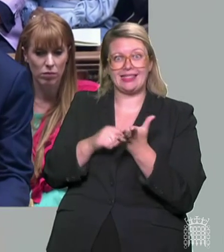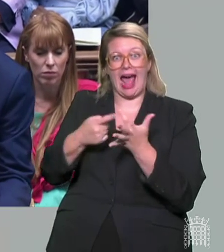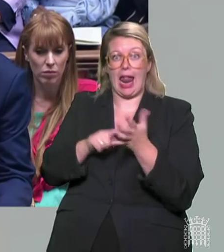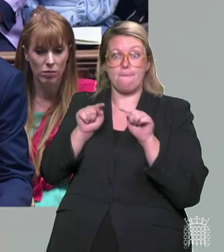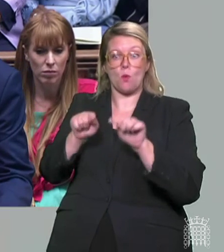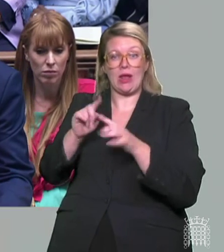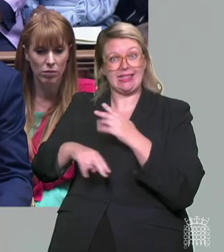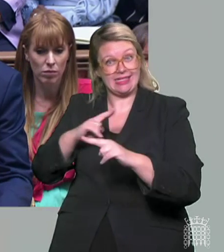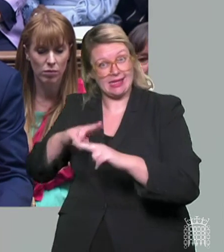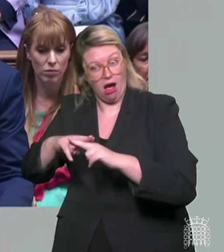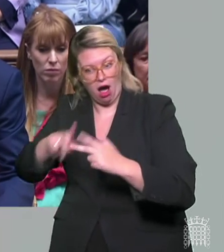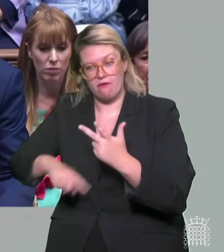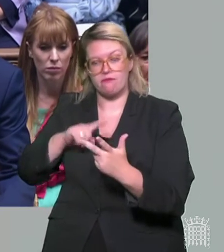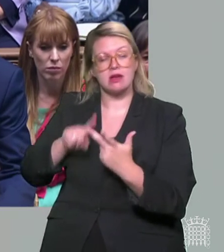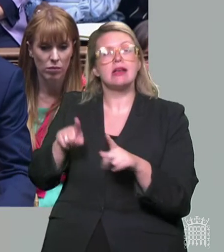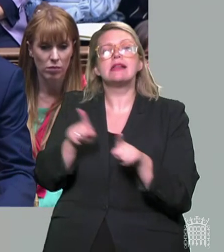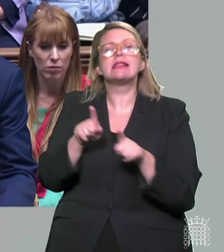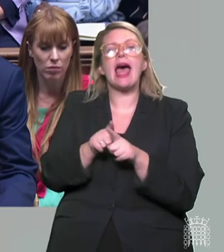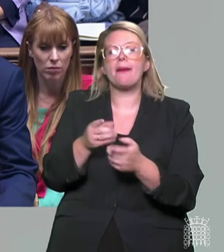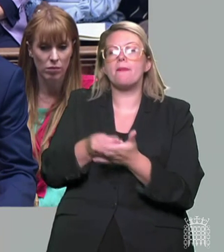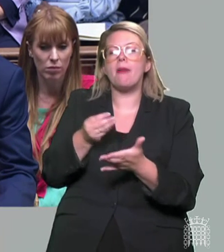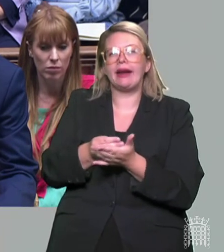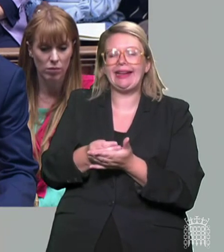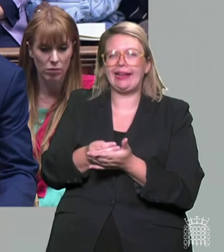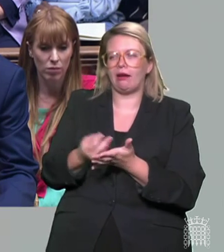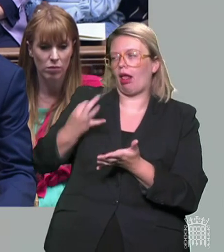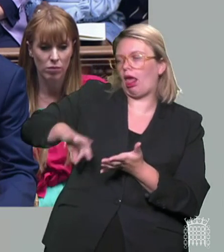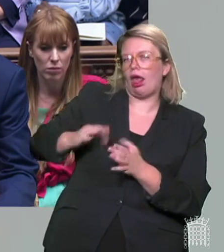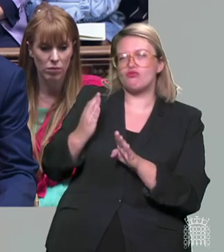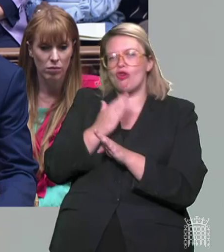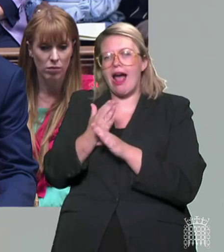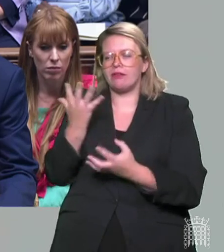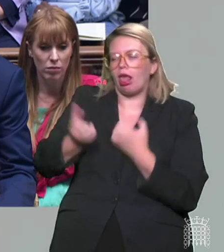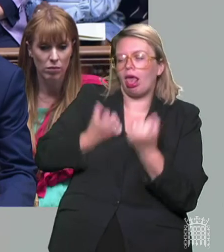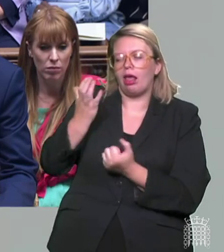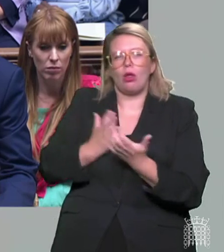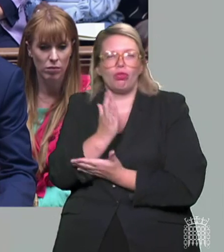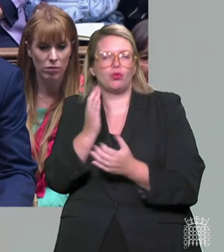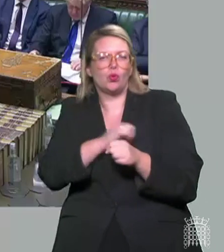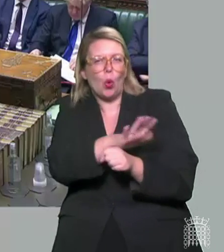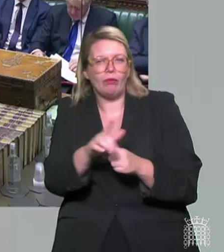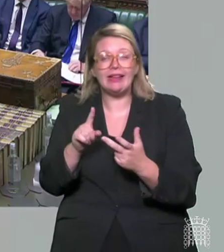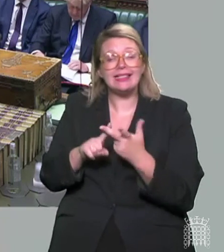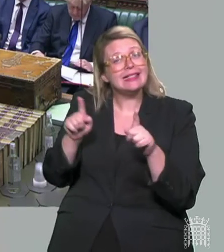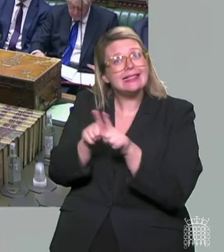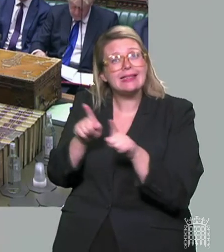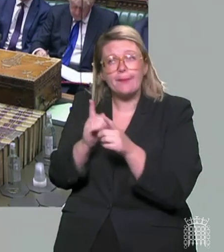It was the same when taxpayers’ money was being abused, and it was the same when he and his mates partied their way through lockdown.